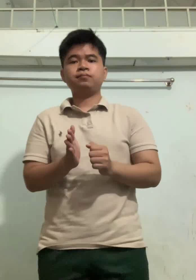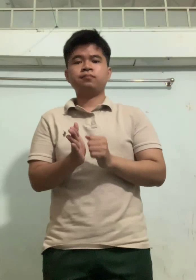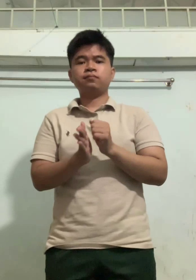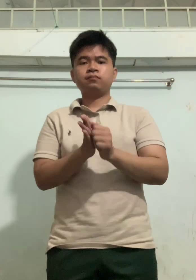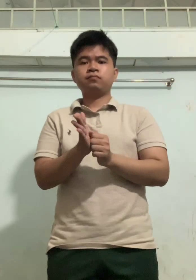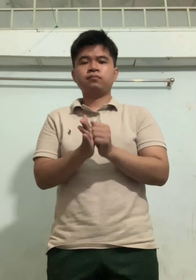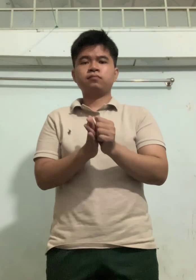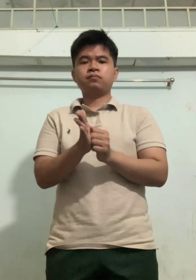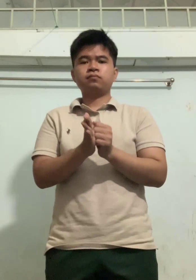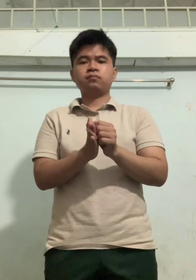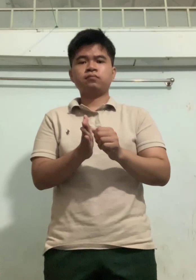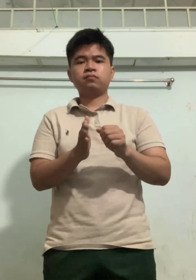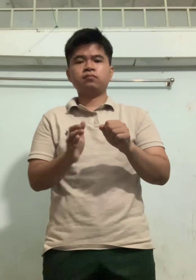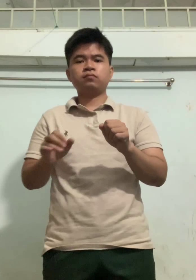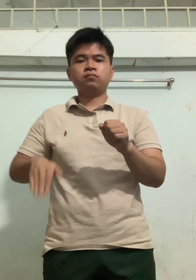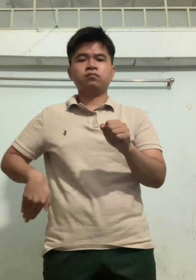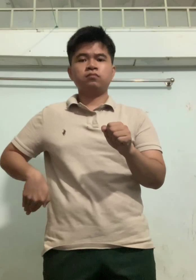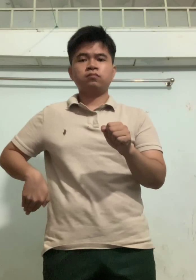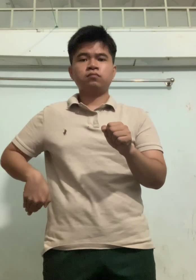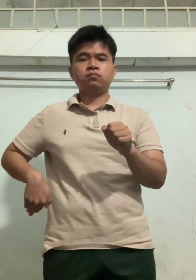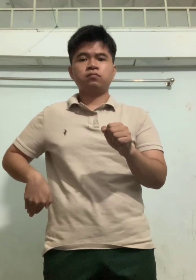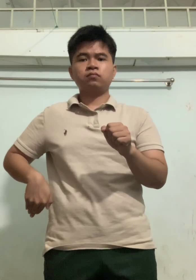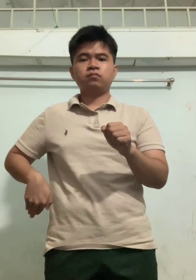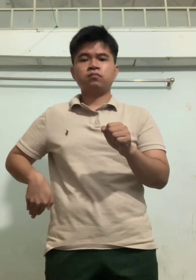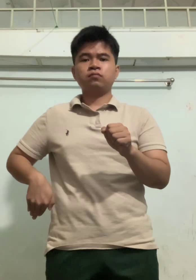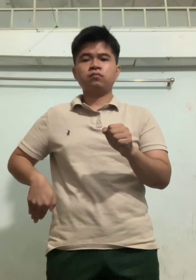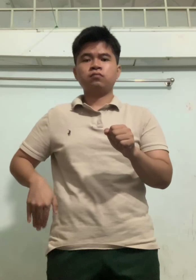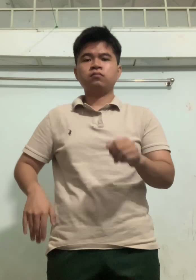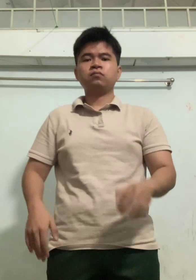thang sau